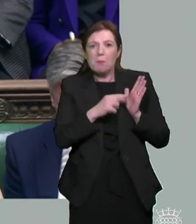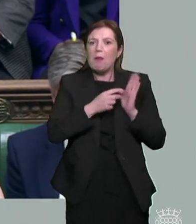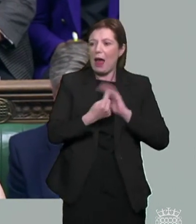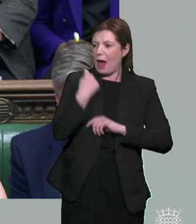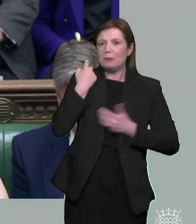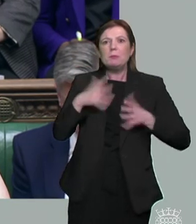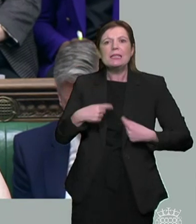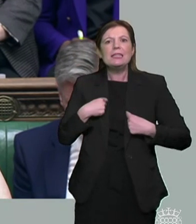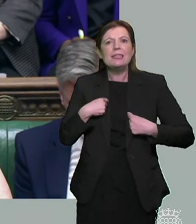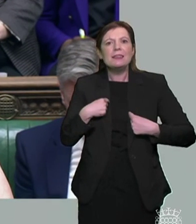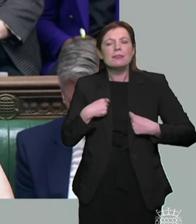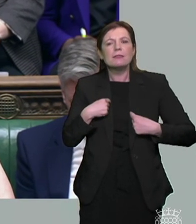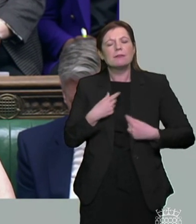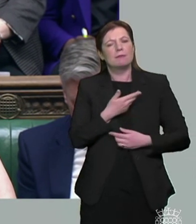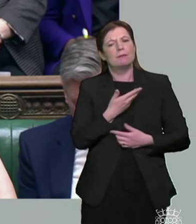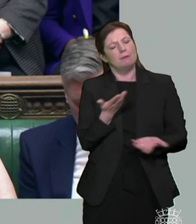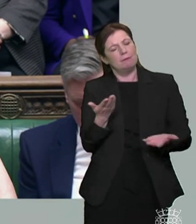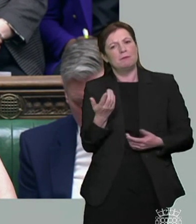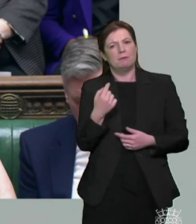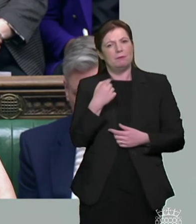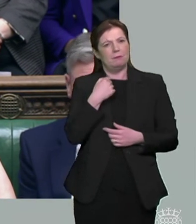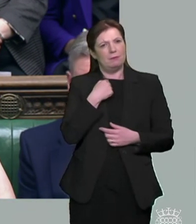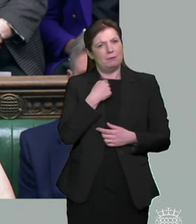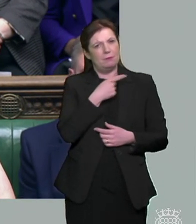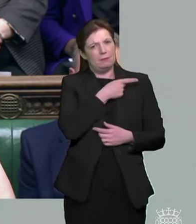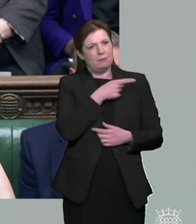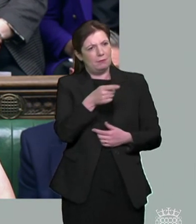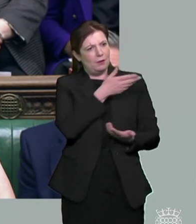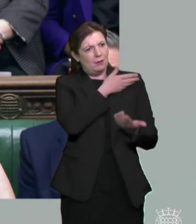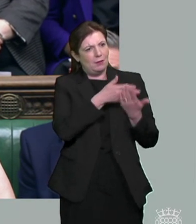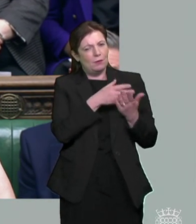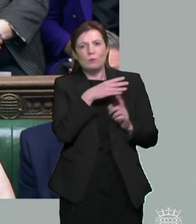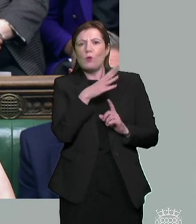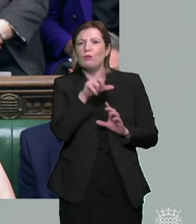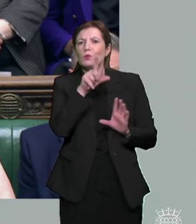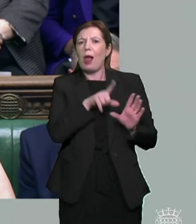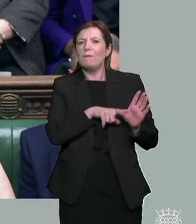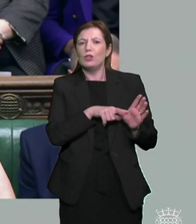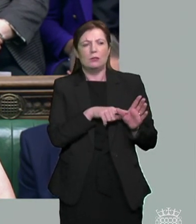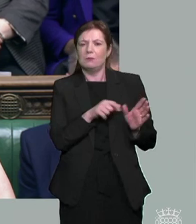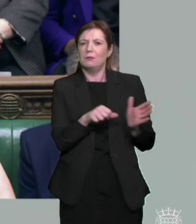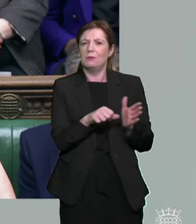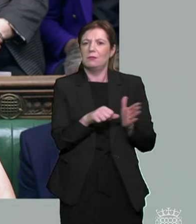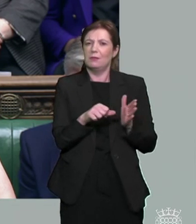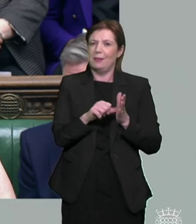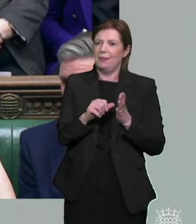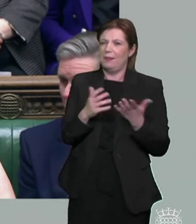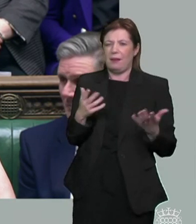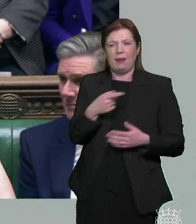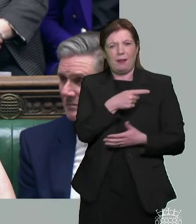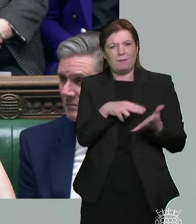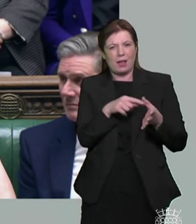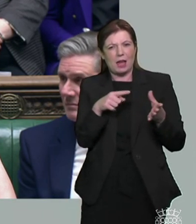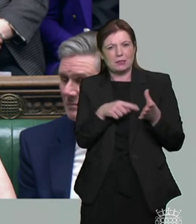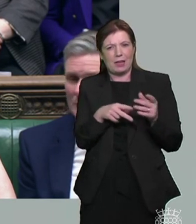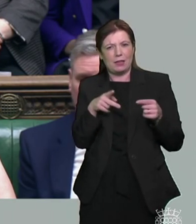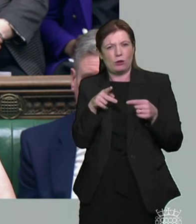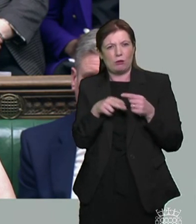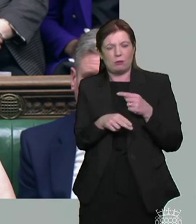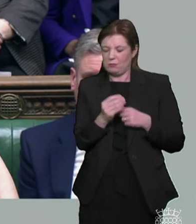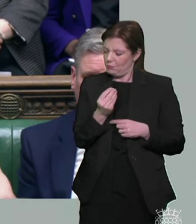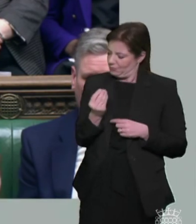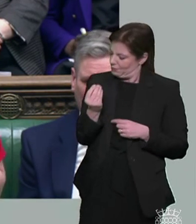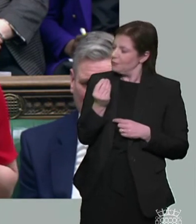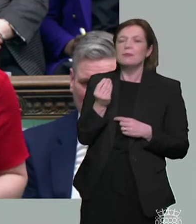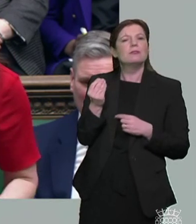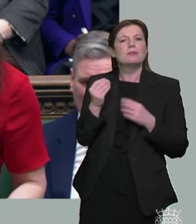Today the Chancellor comes along, after 12 years of failure on energy efficiency, and announces a VAT cut on building materials.